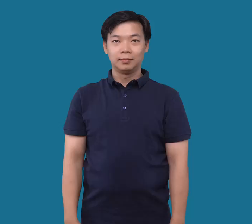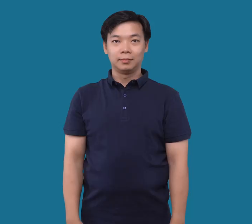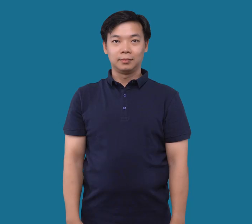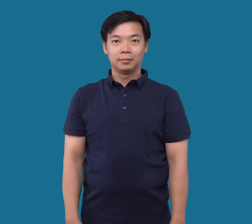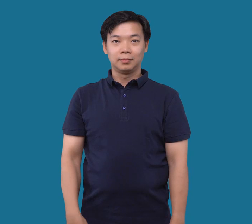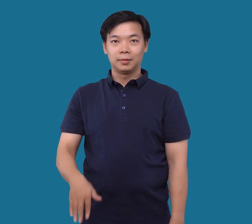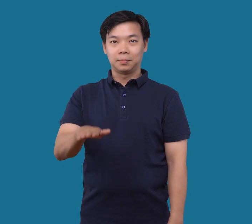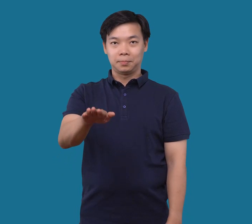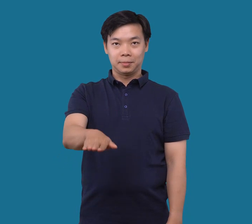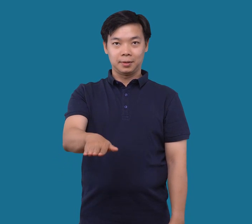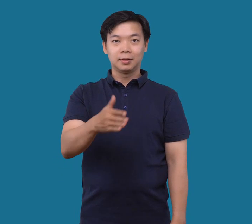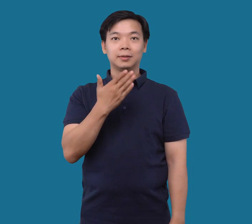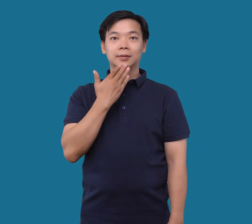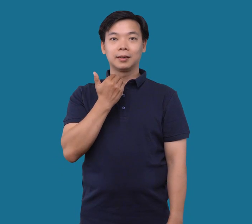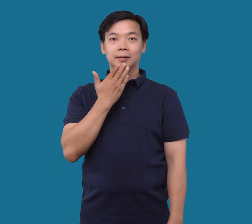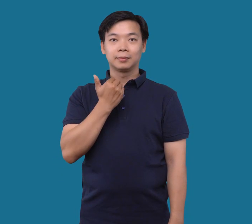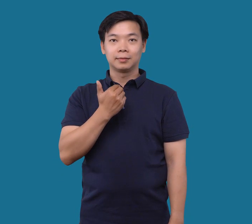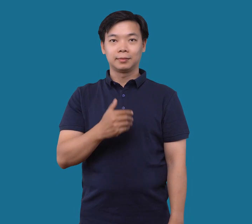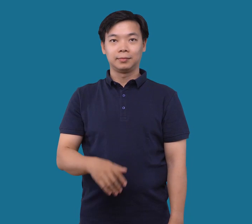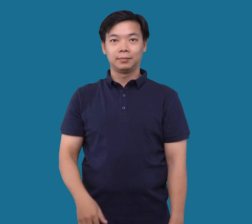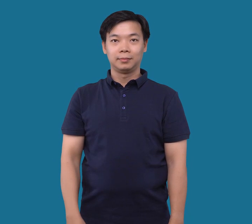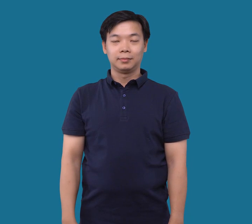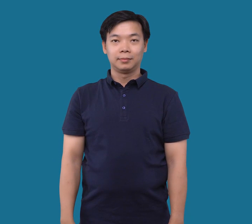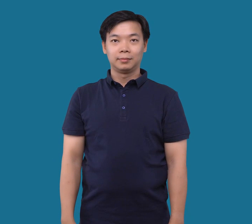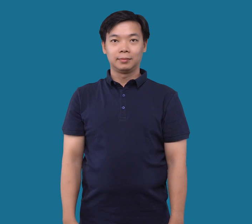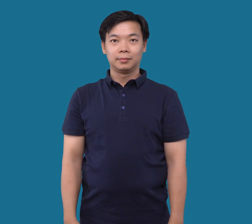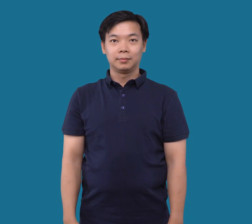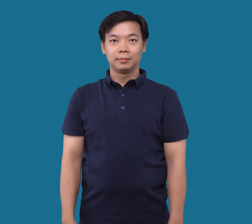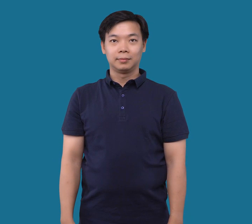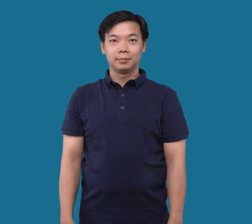bé trai